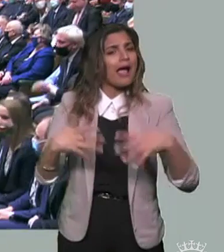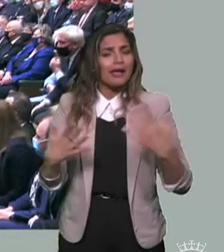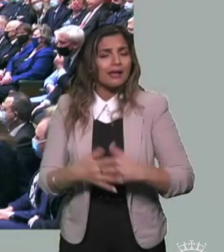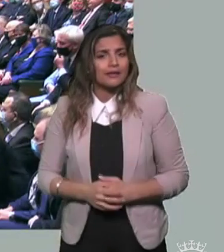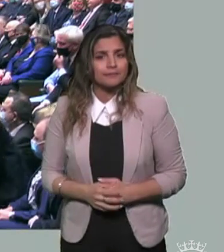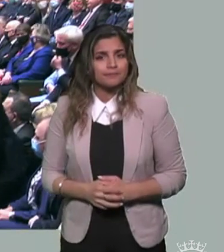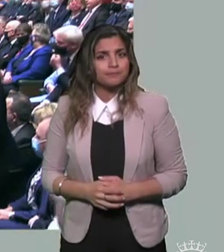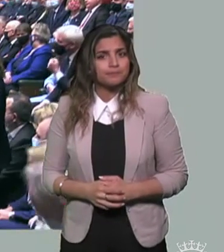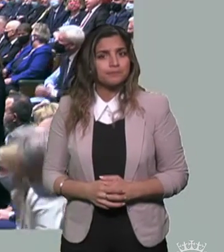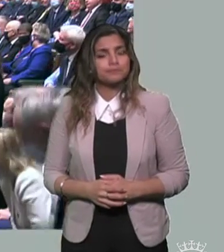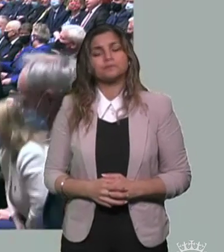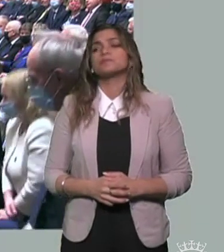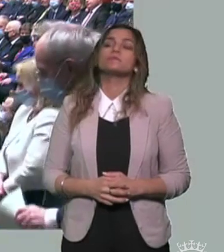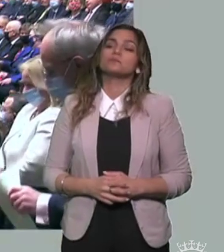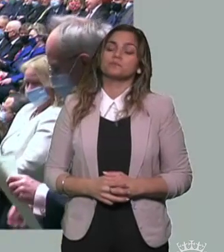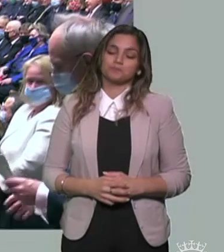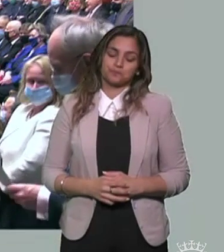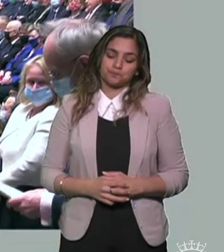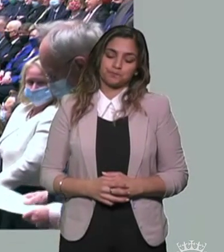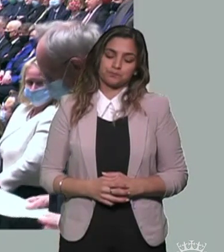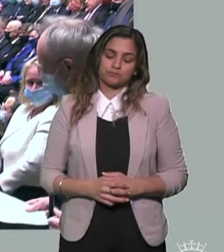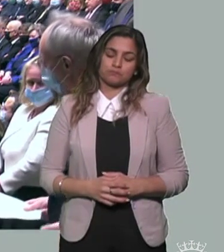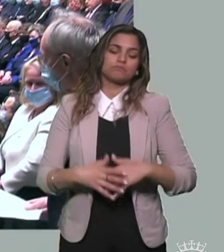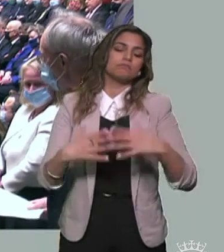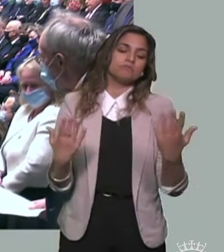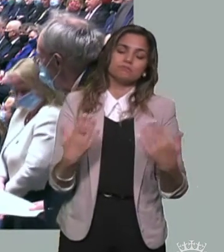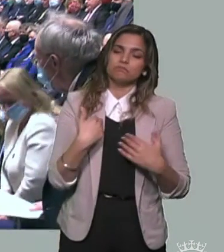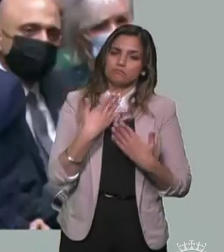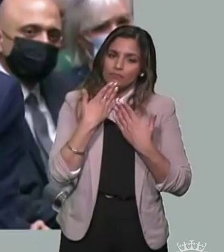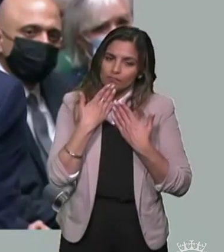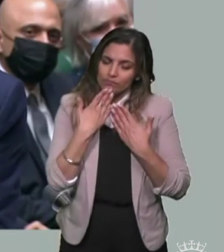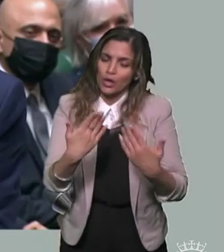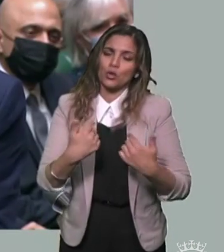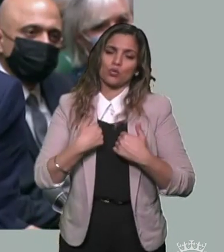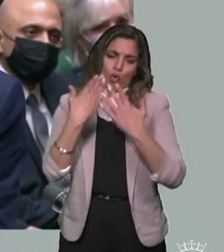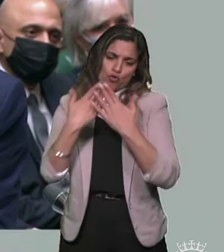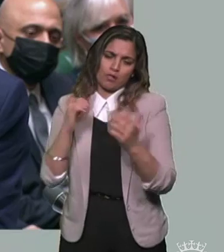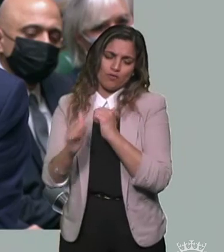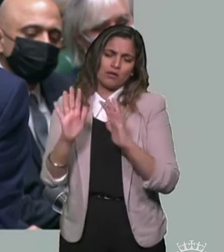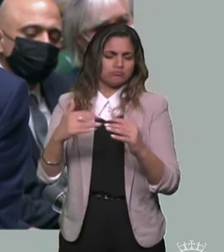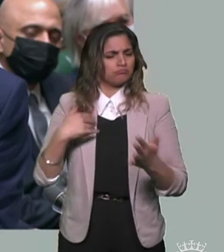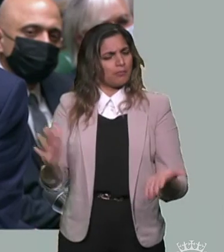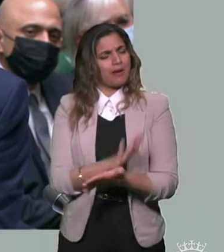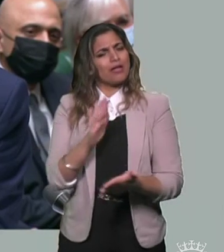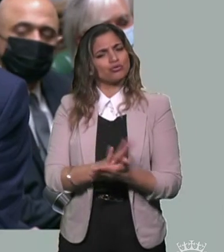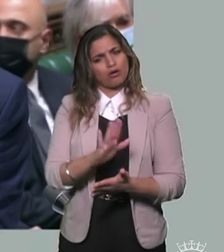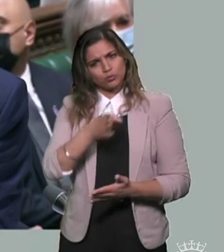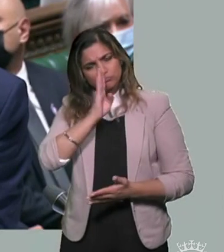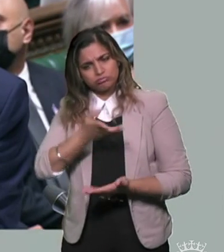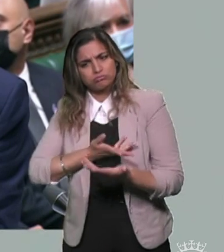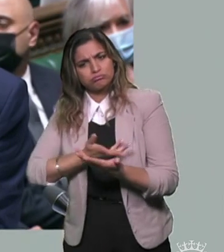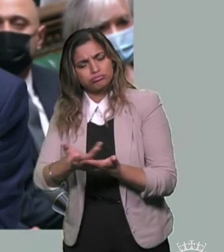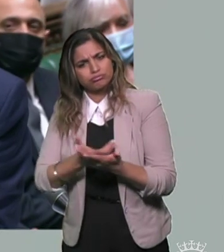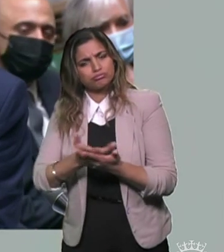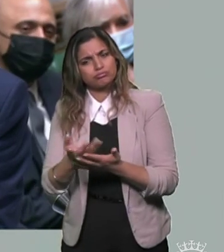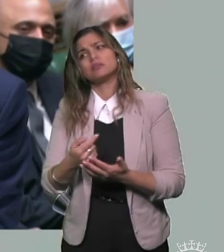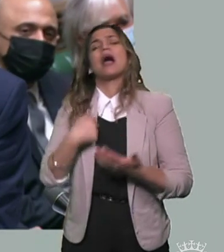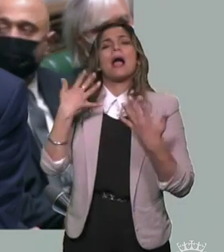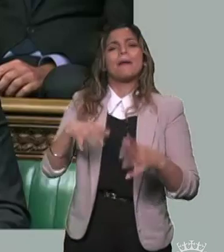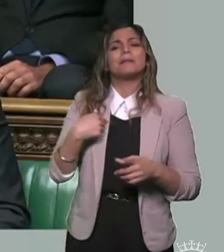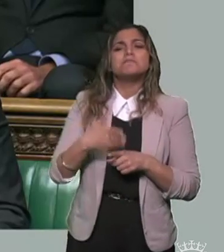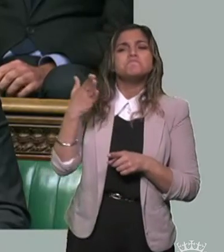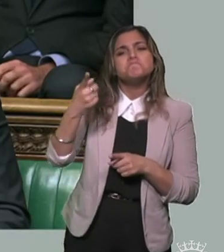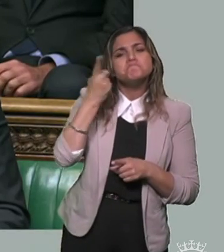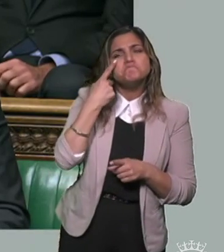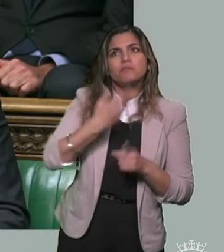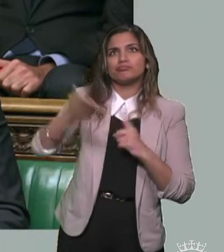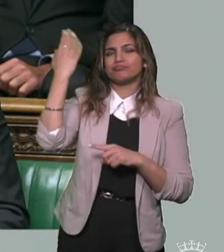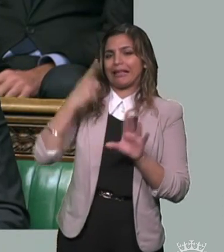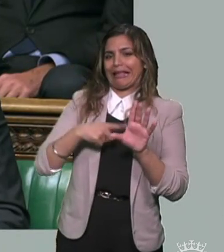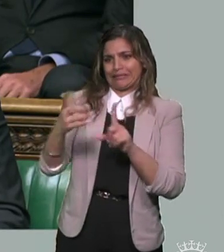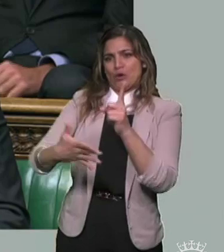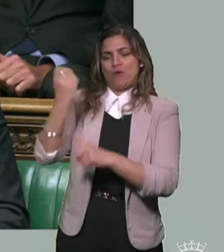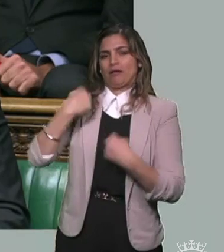I thank my honourable Friend very much, and what pleasure it gives me to address the Member for Clwyd South, where I tried unsuccessfully so many years ago.